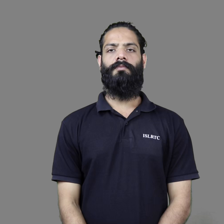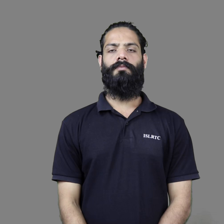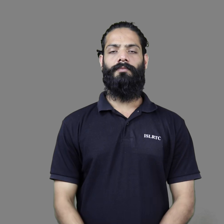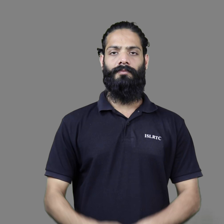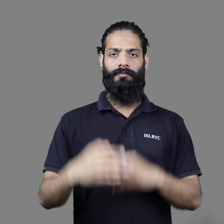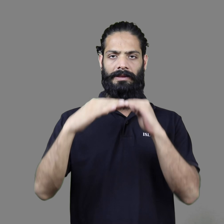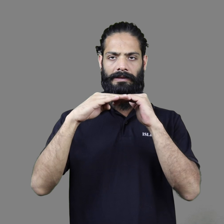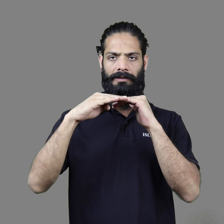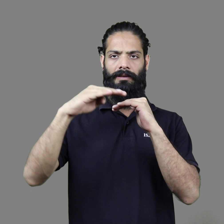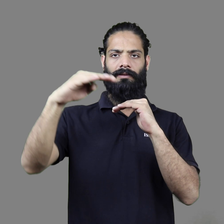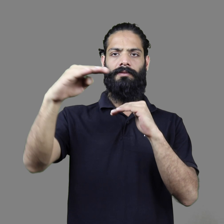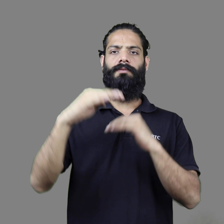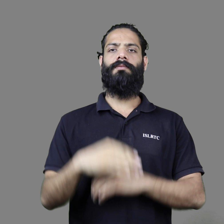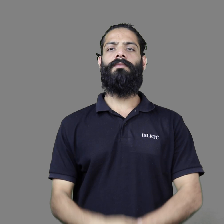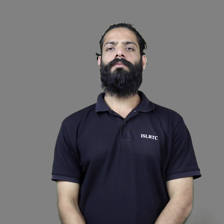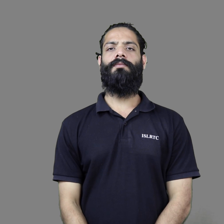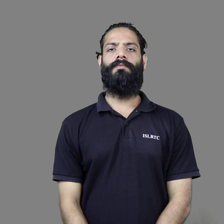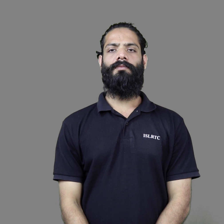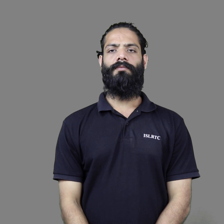Sustaining